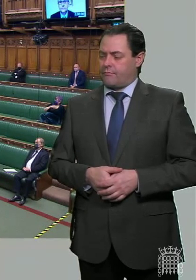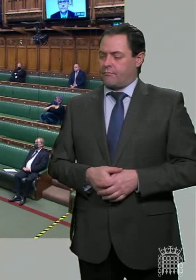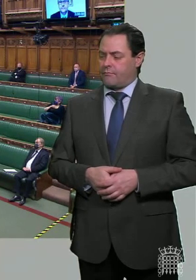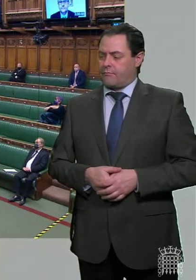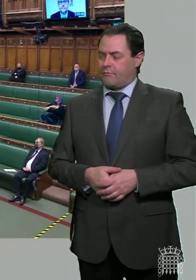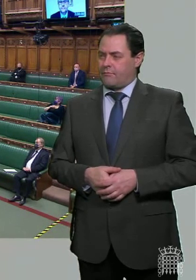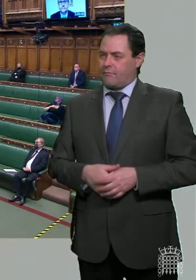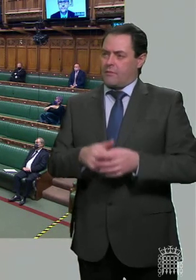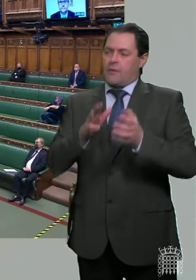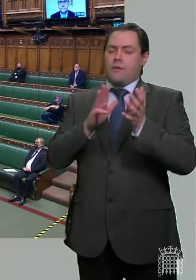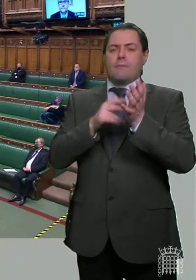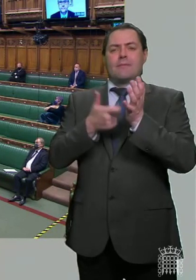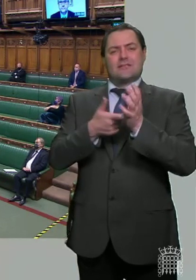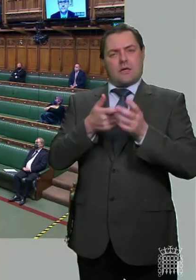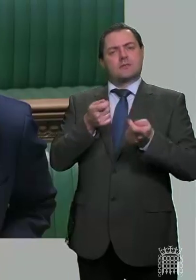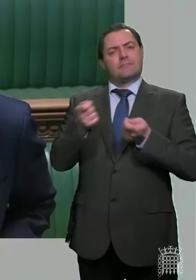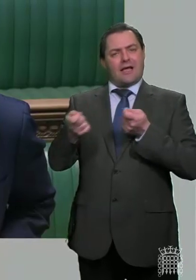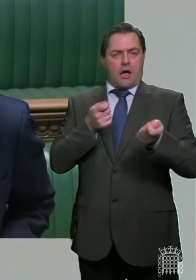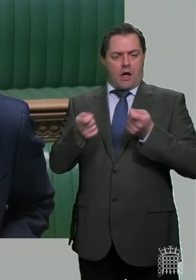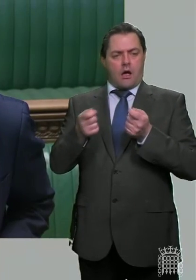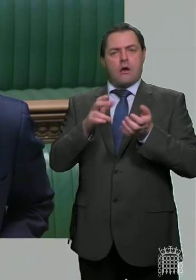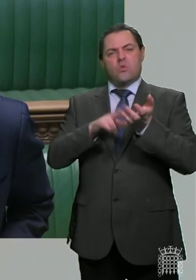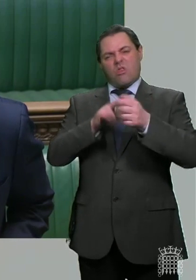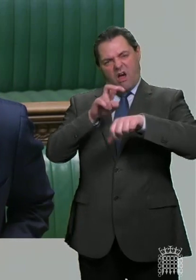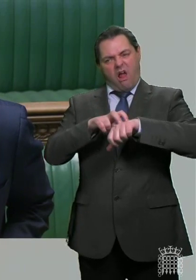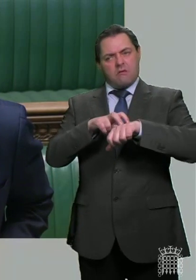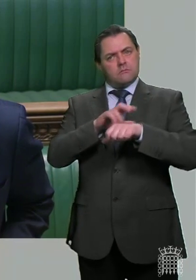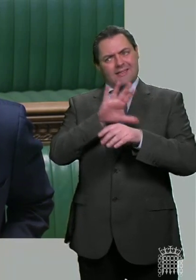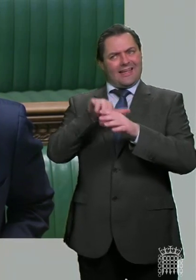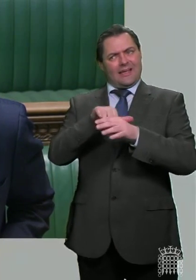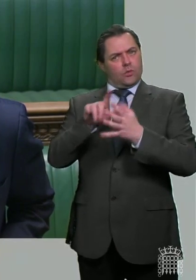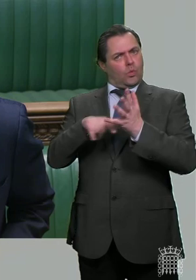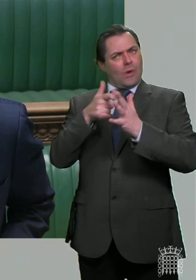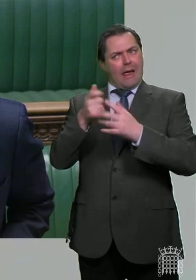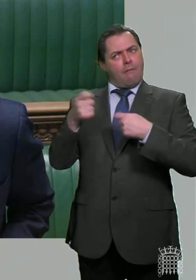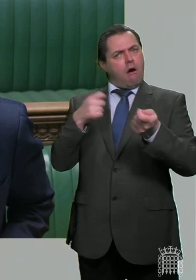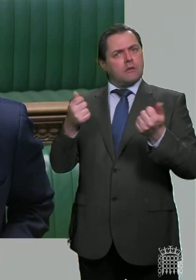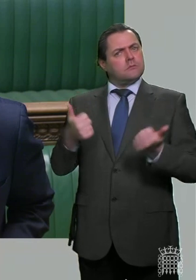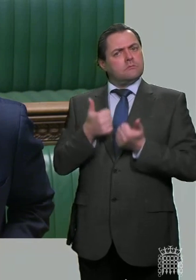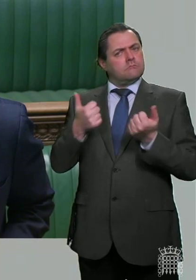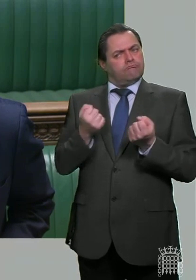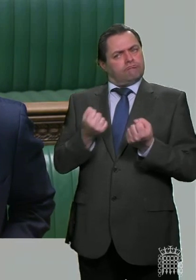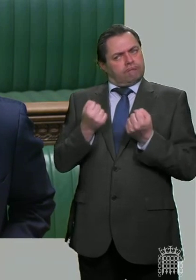The position of Northern Ireland within the UK internal market is rock solid and guaranteed.